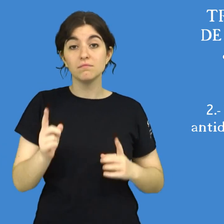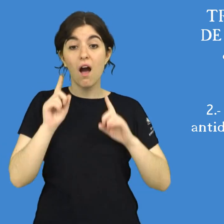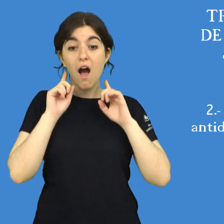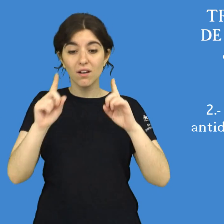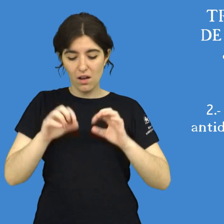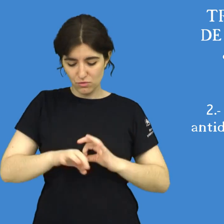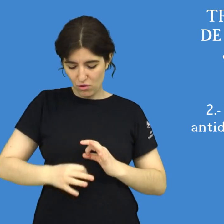caso